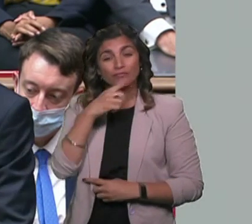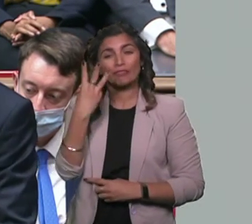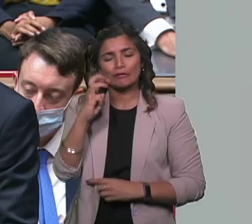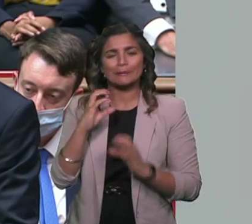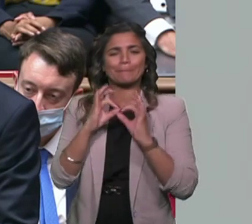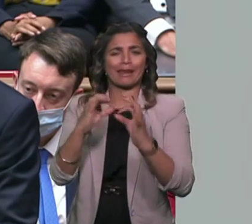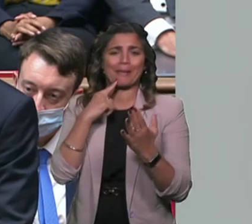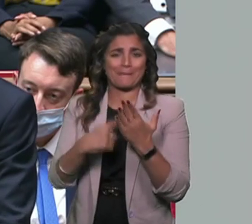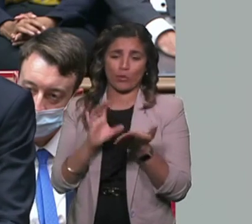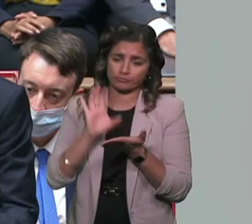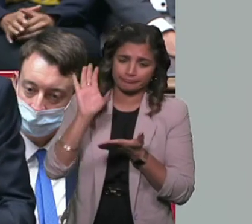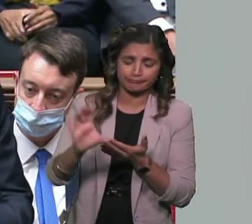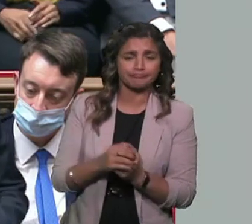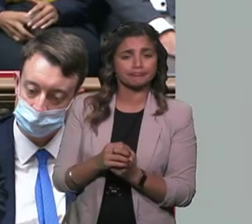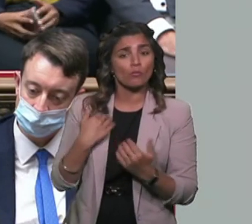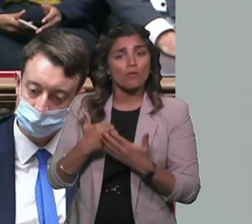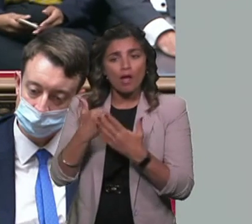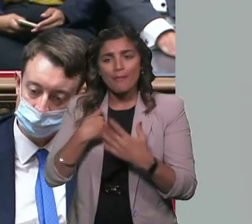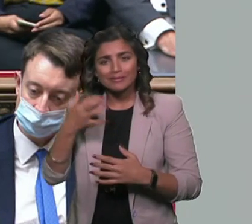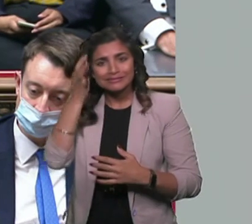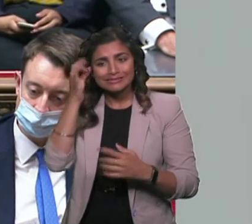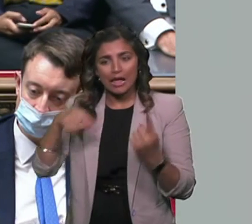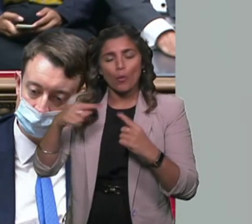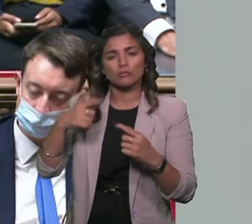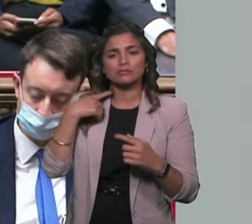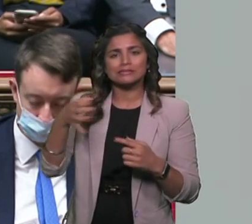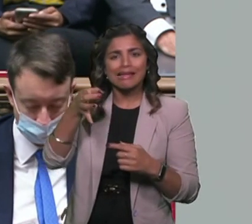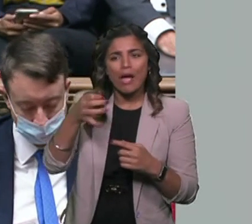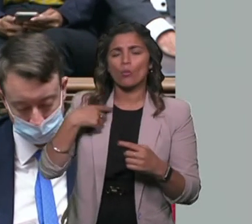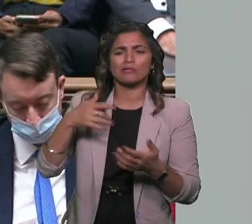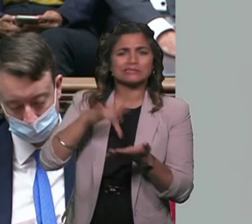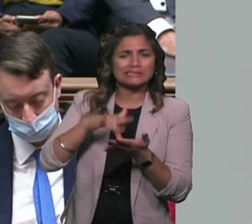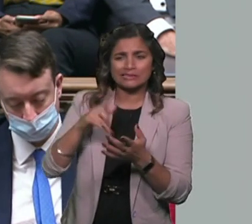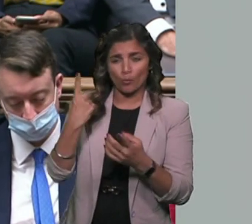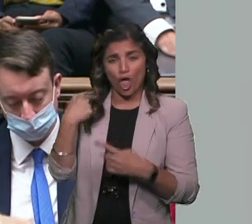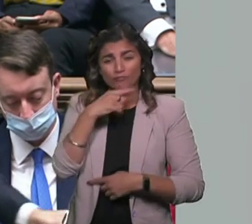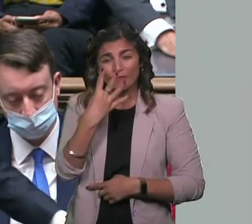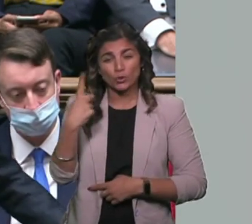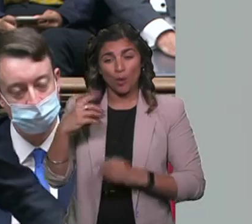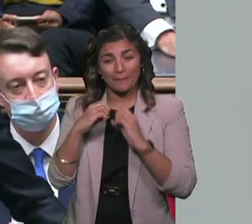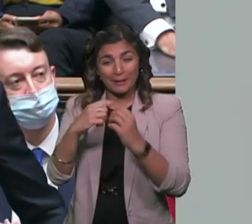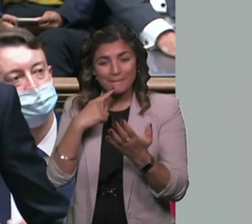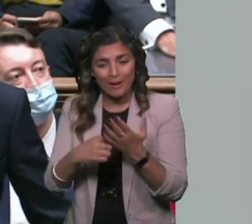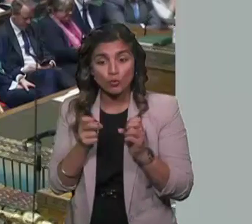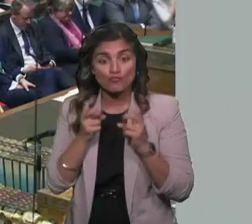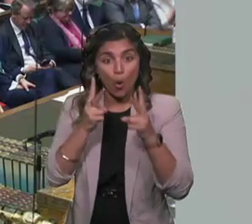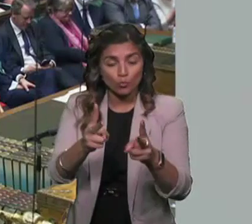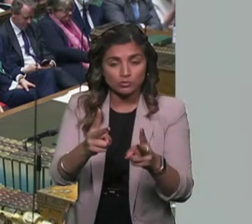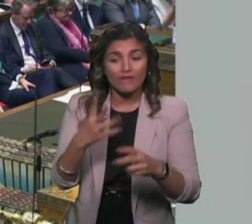To connect our towns and cities, we are investing £21 billion on roads and £46 billion on railways.